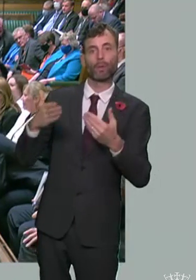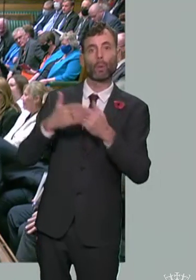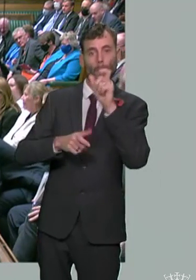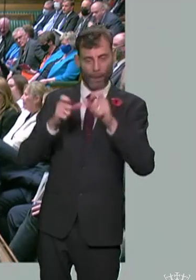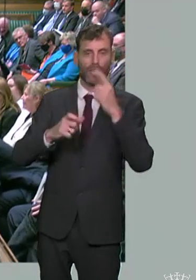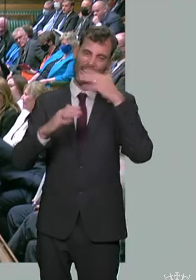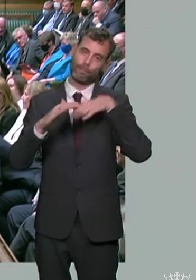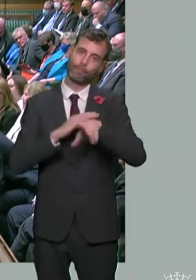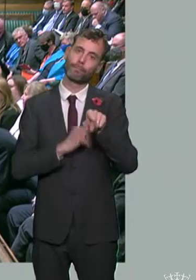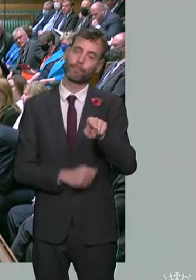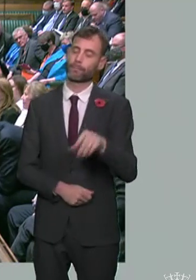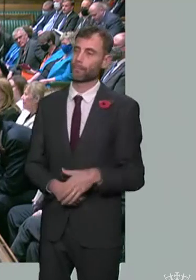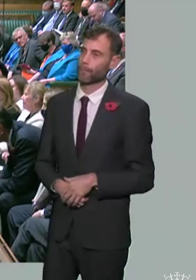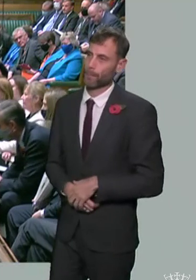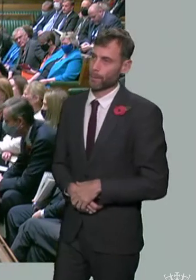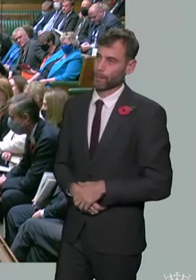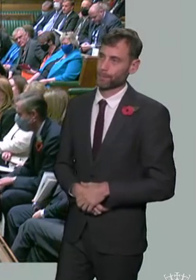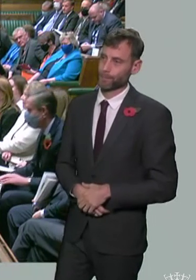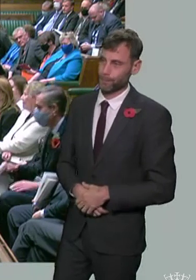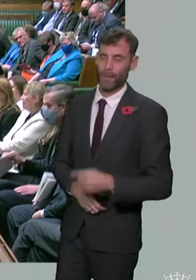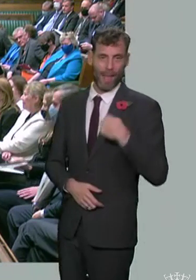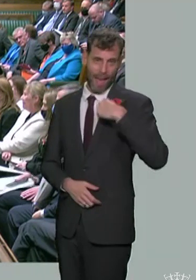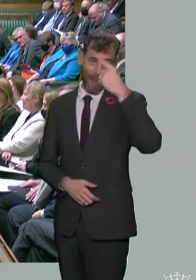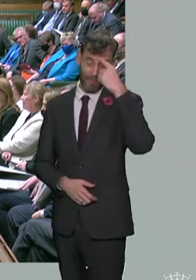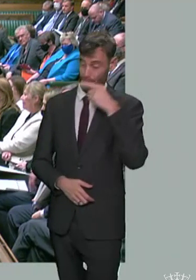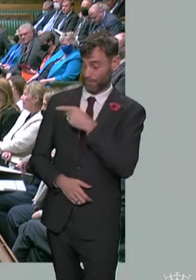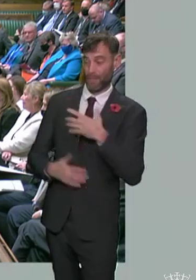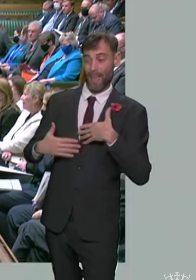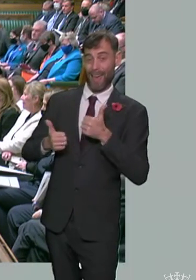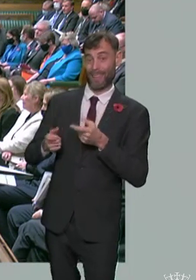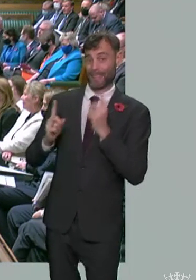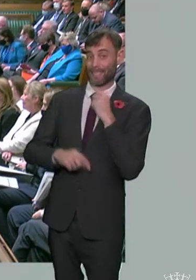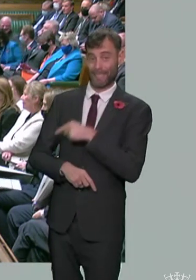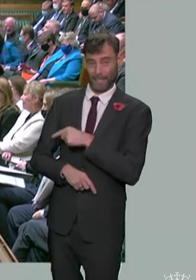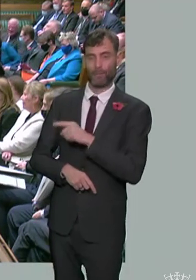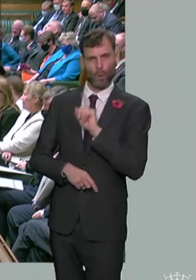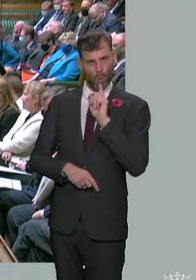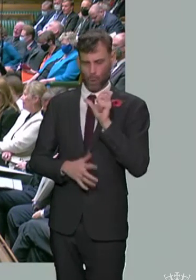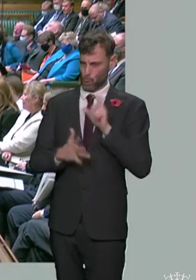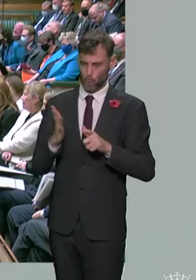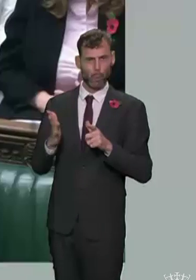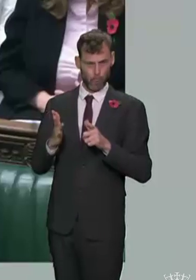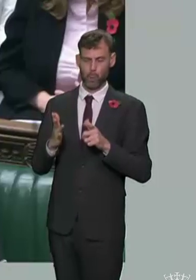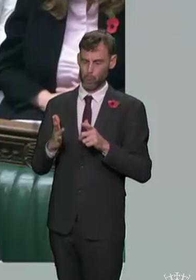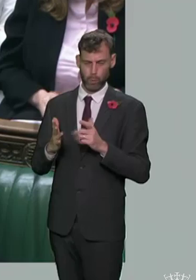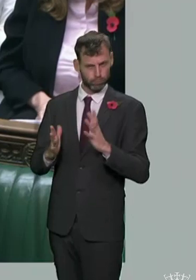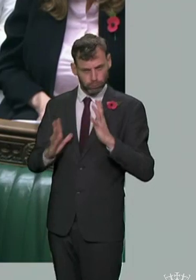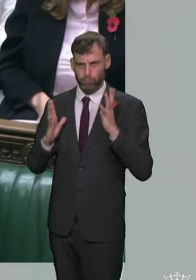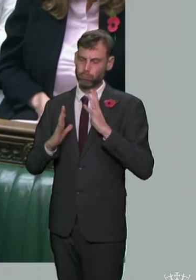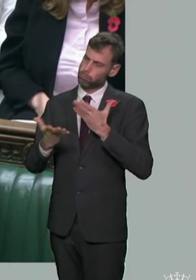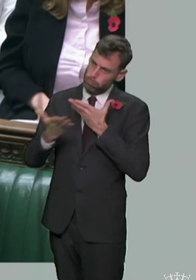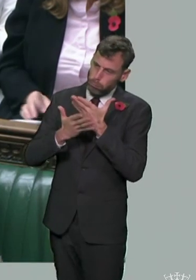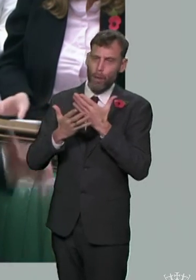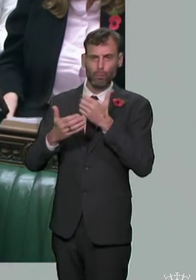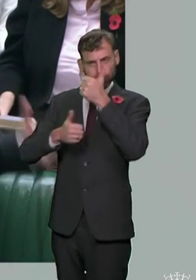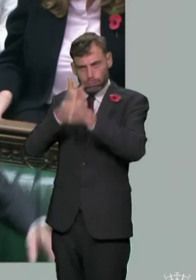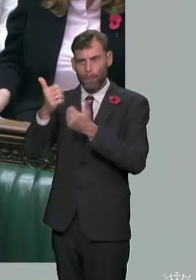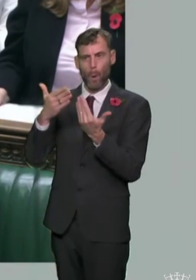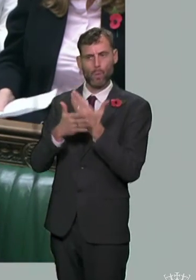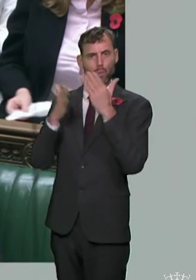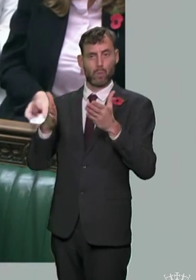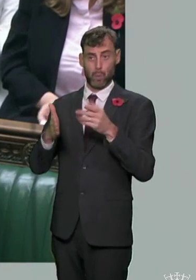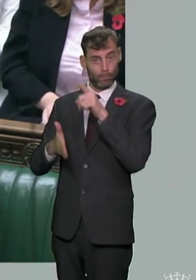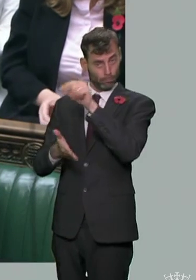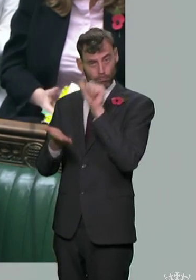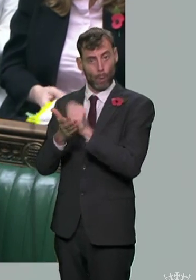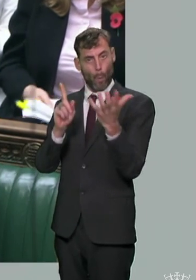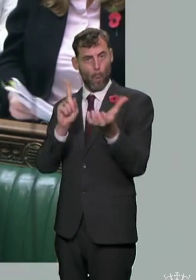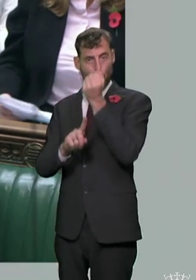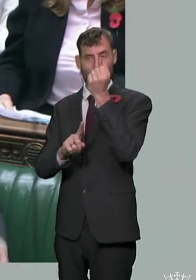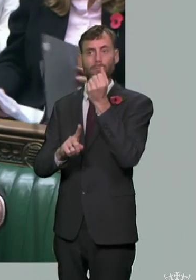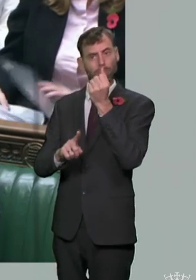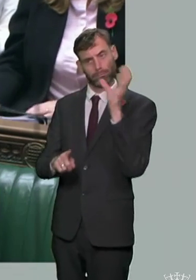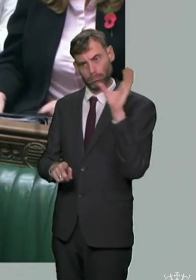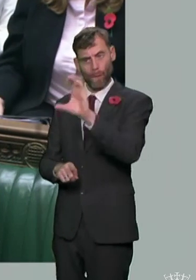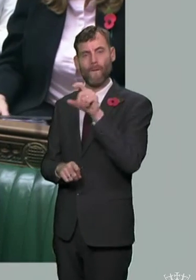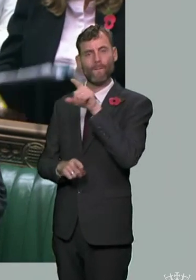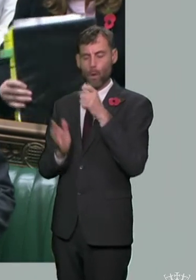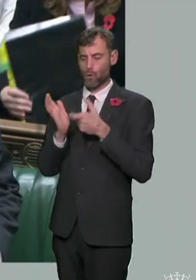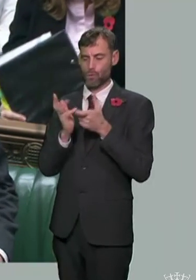I am sure that my right honourable Friend the Health Secretary will do his utmost, in the course of the coming decisions, to oblige my honourable Friend the Member for Rushcliffe in her justified campaign for Rushcliffe and its hospital.